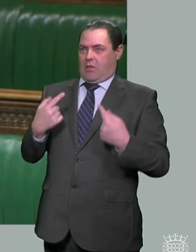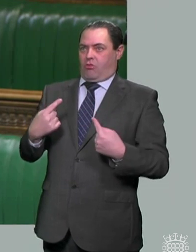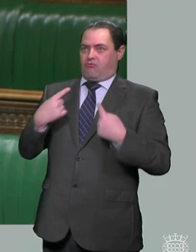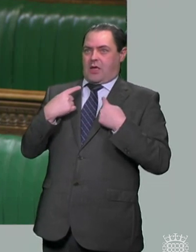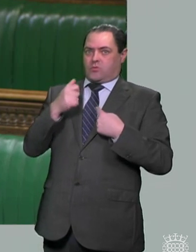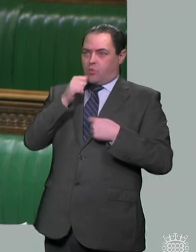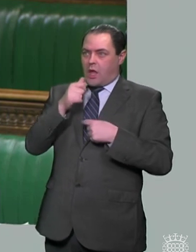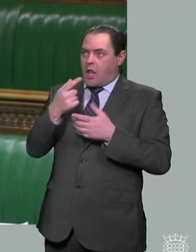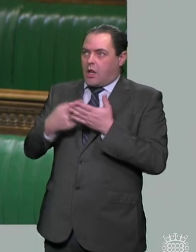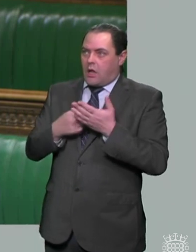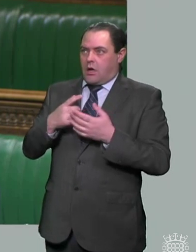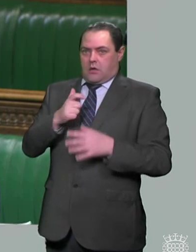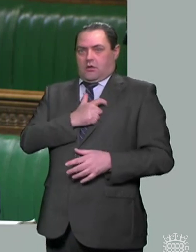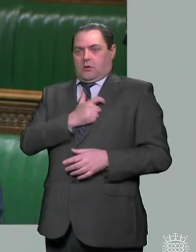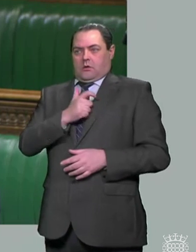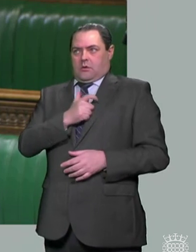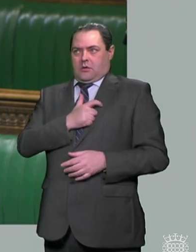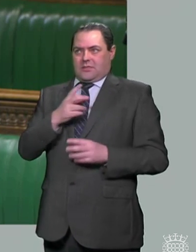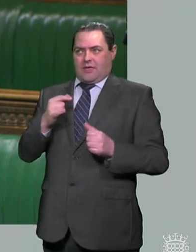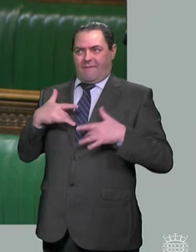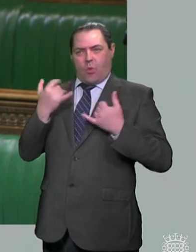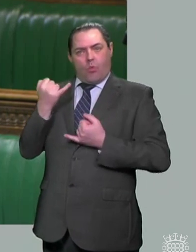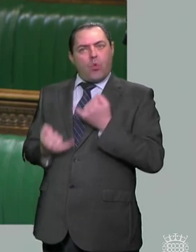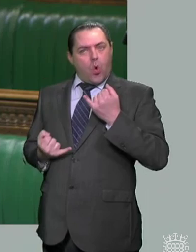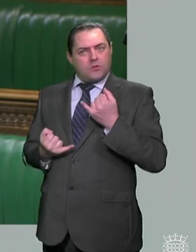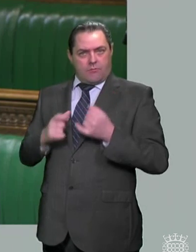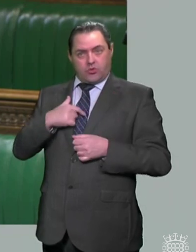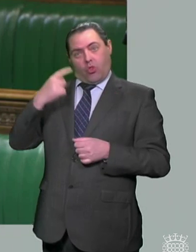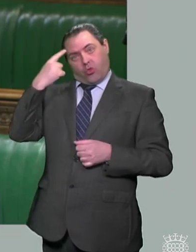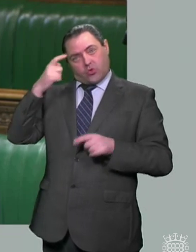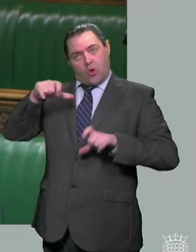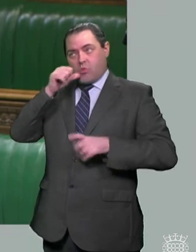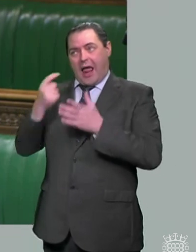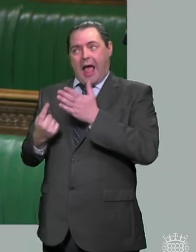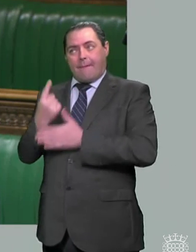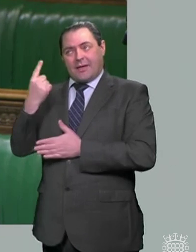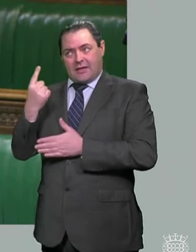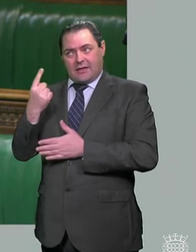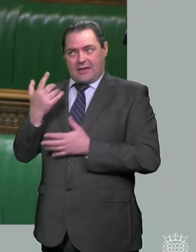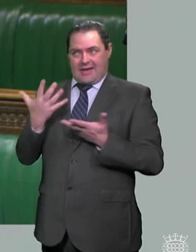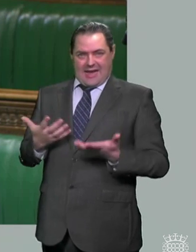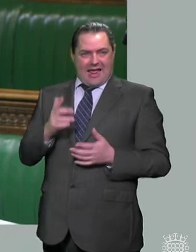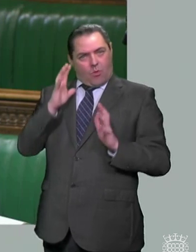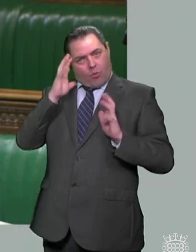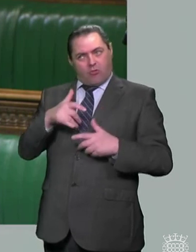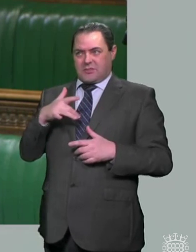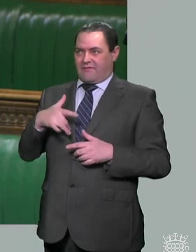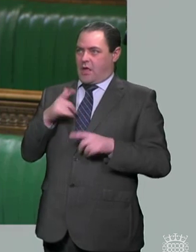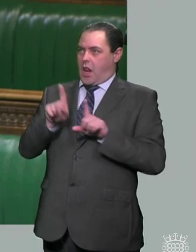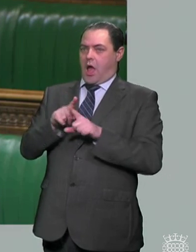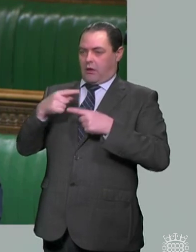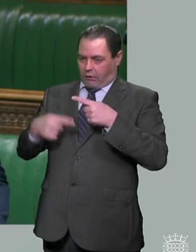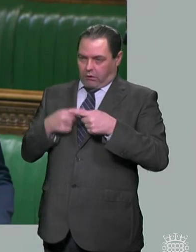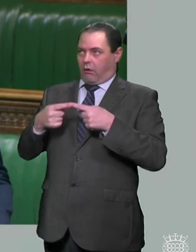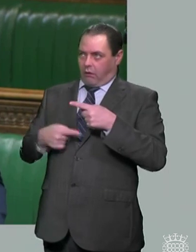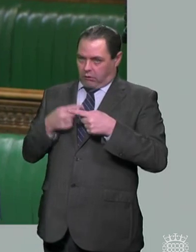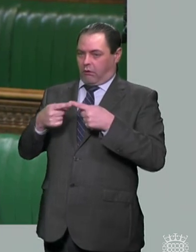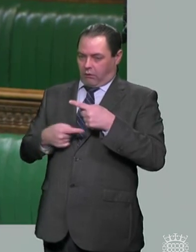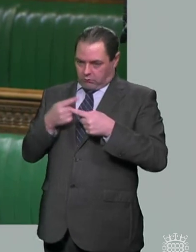Some of my constituents have actually said it was worse this time than it was when the lockdown happened, because then they thought there was a light at the end of the tunnel, and their fear now is that this could be a never-ending nightmare.